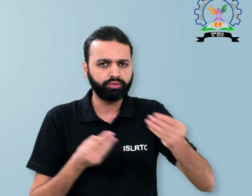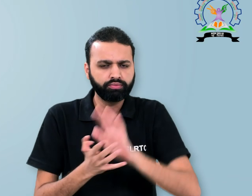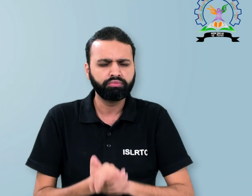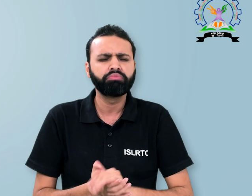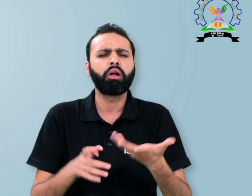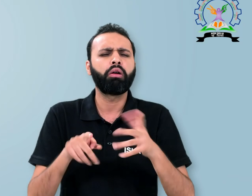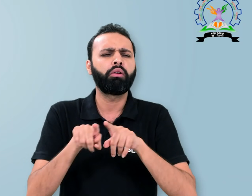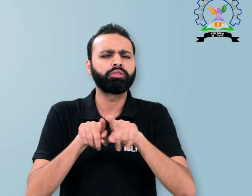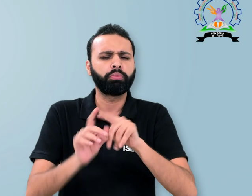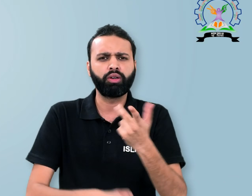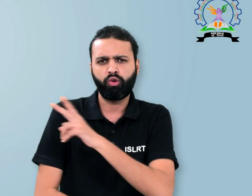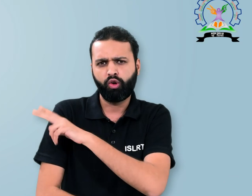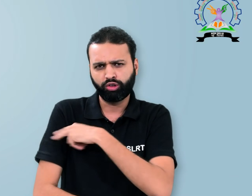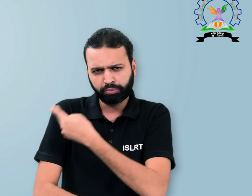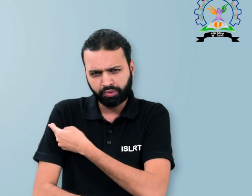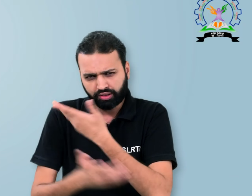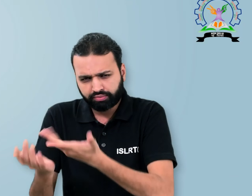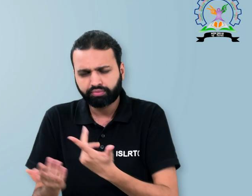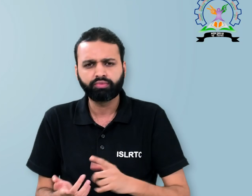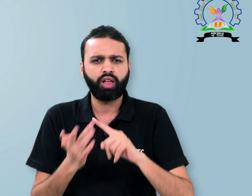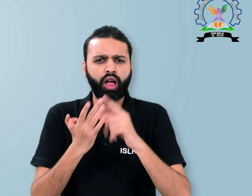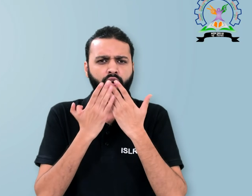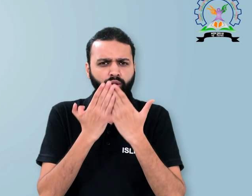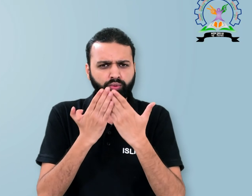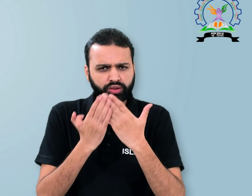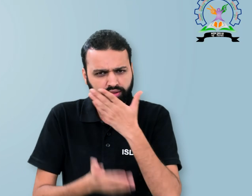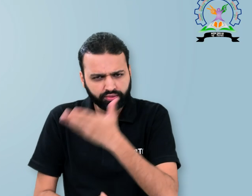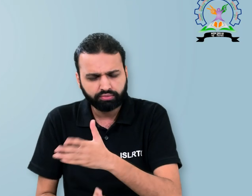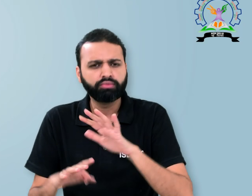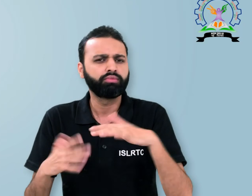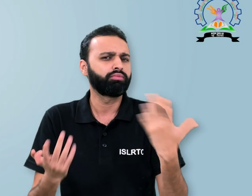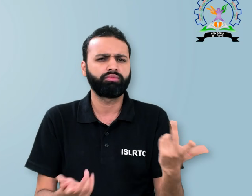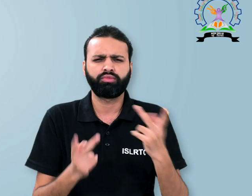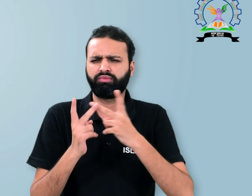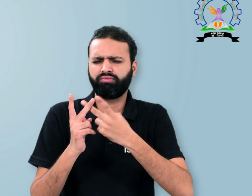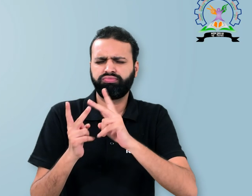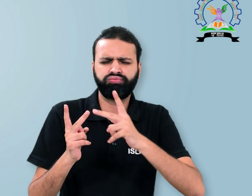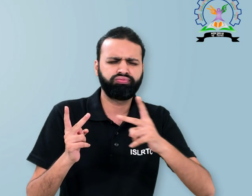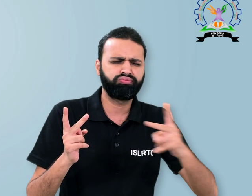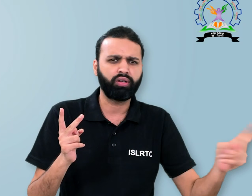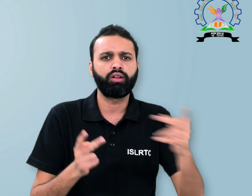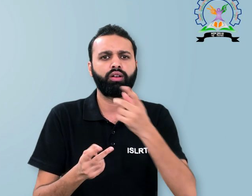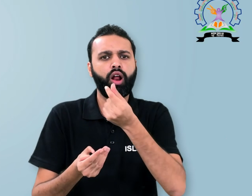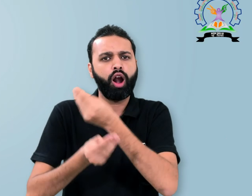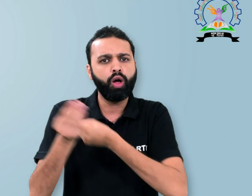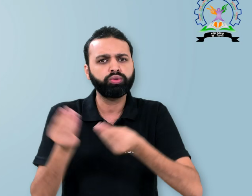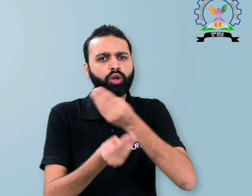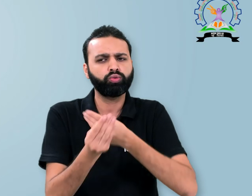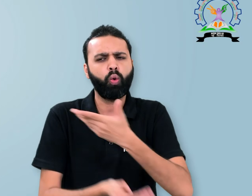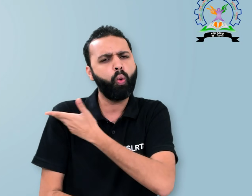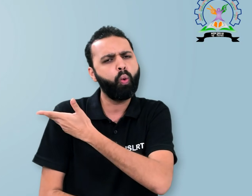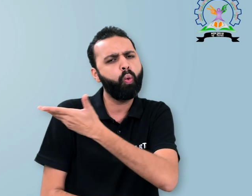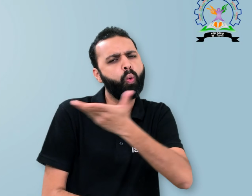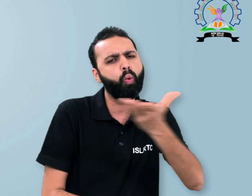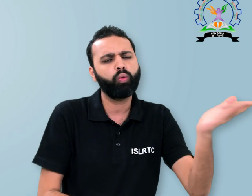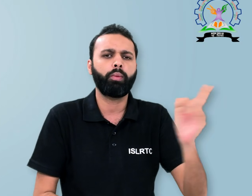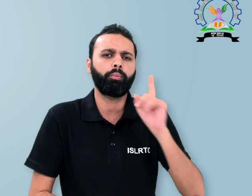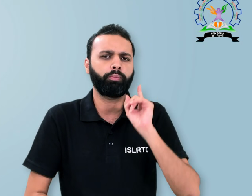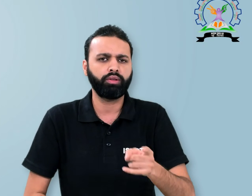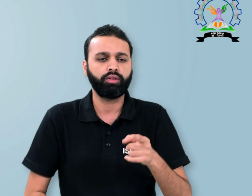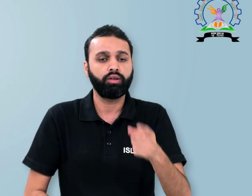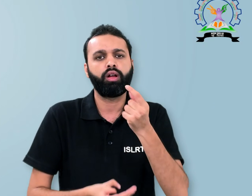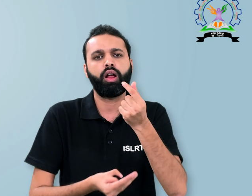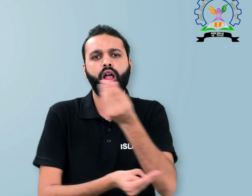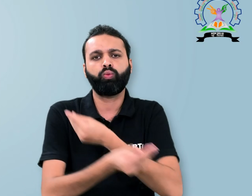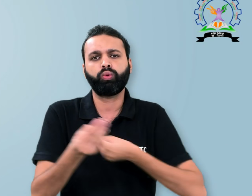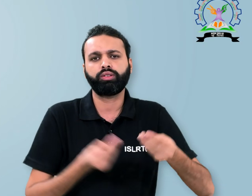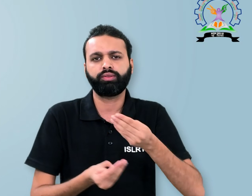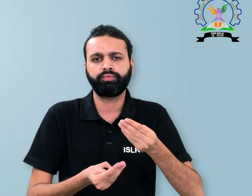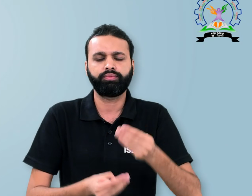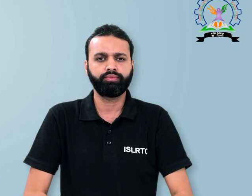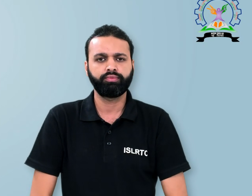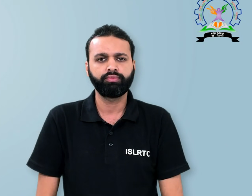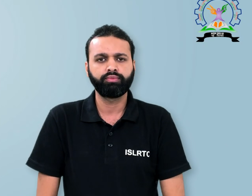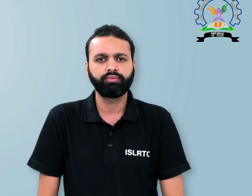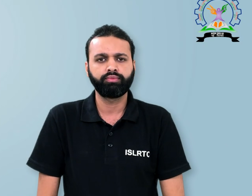The activities of workers, farmers, shopkeepers, manufacturers, doctors, lawyers, taxi drivers, etc. fall under this category.